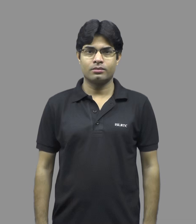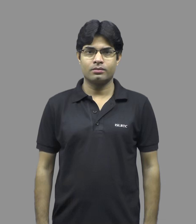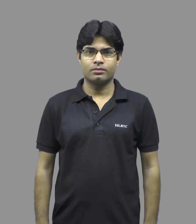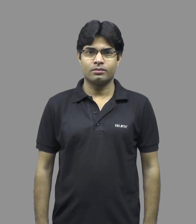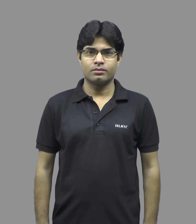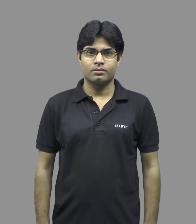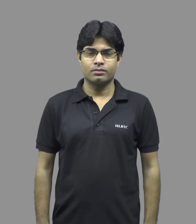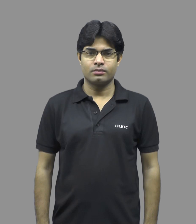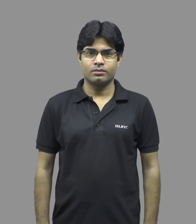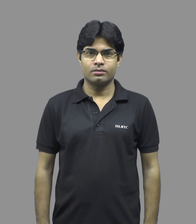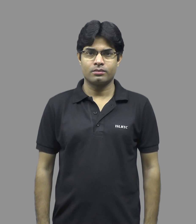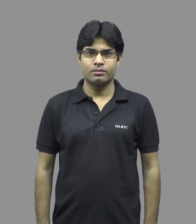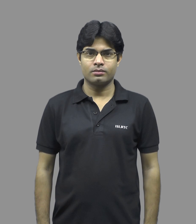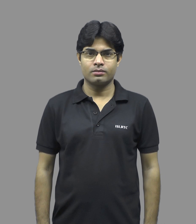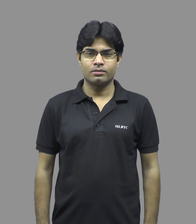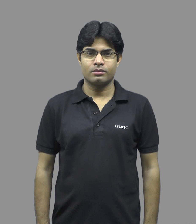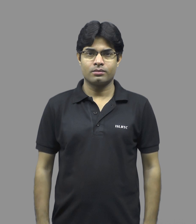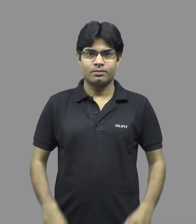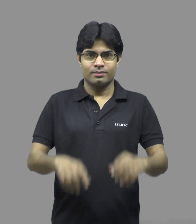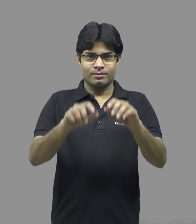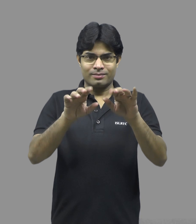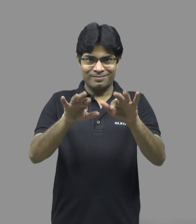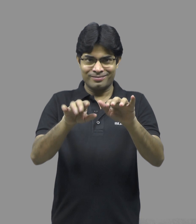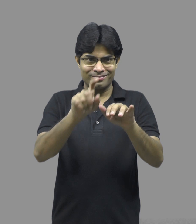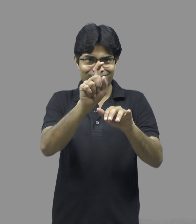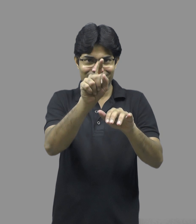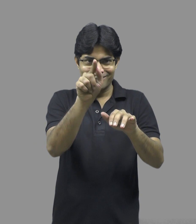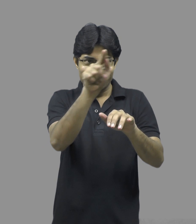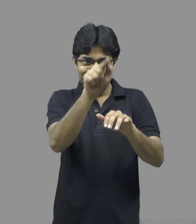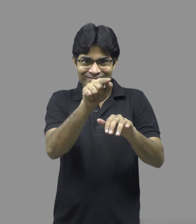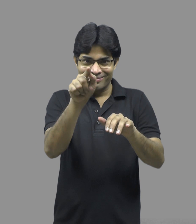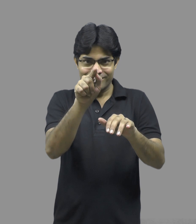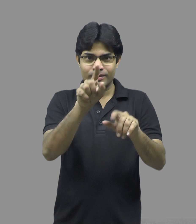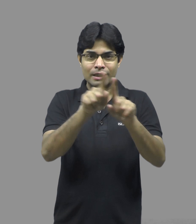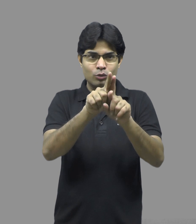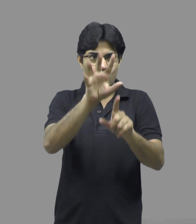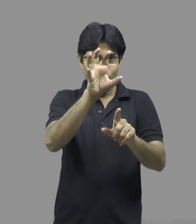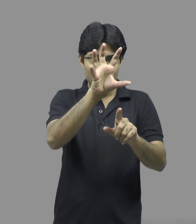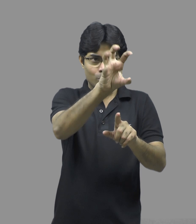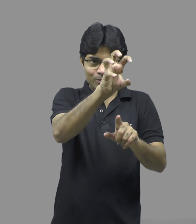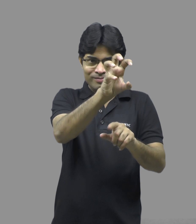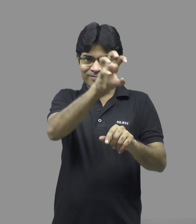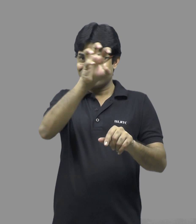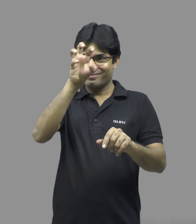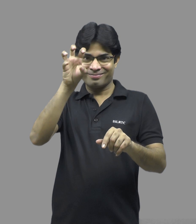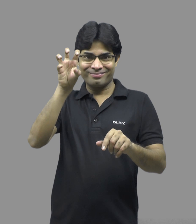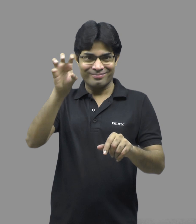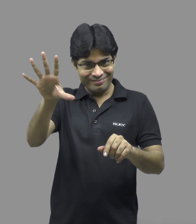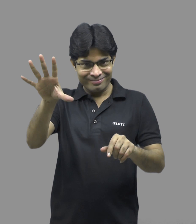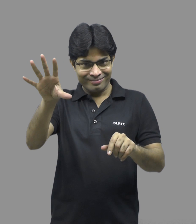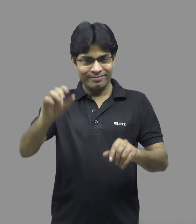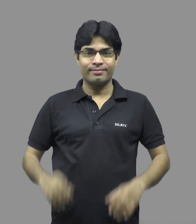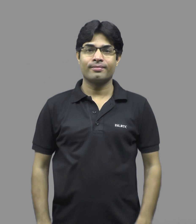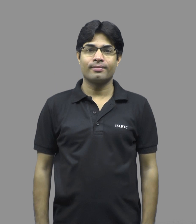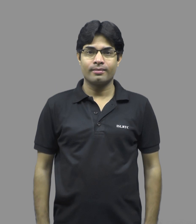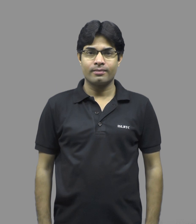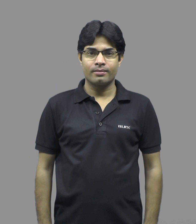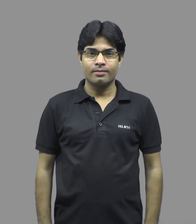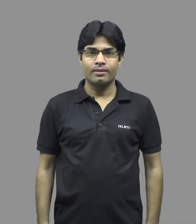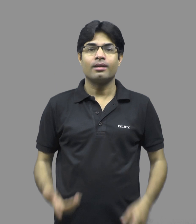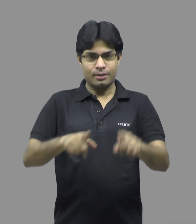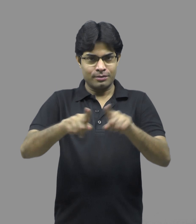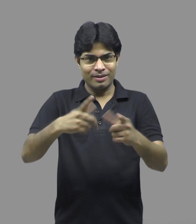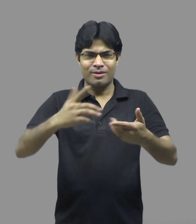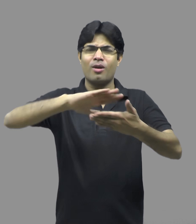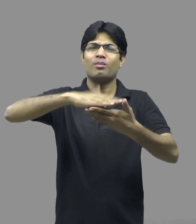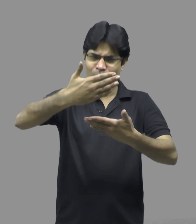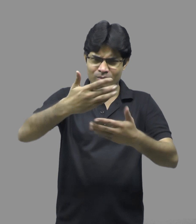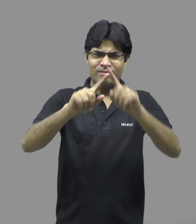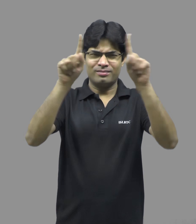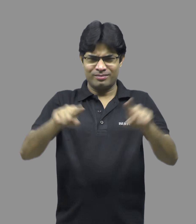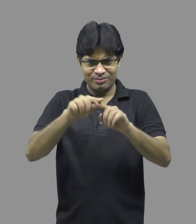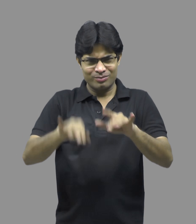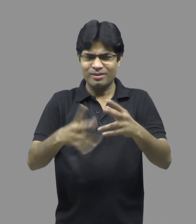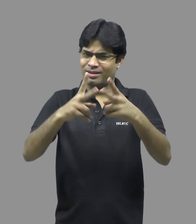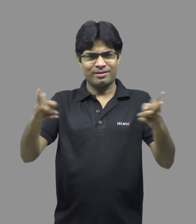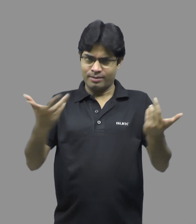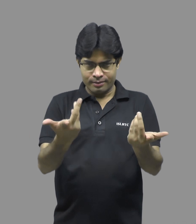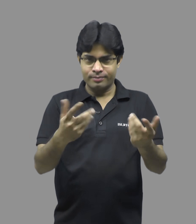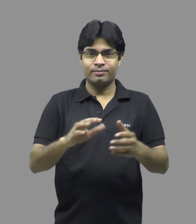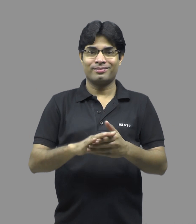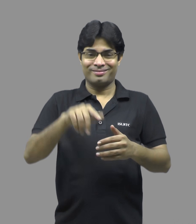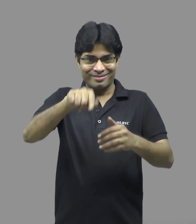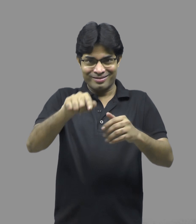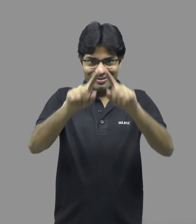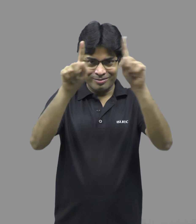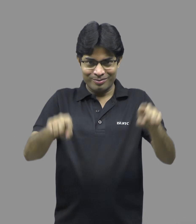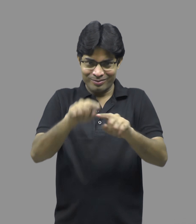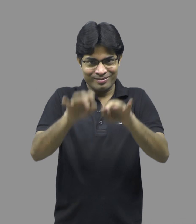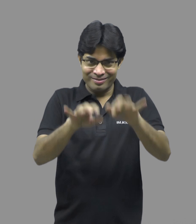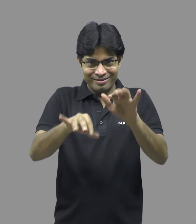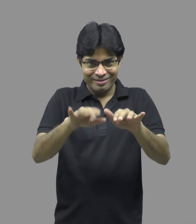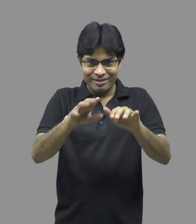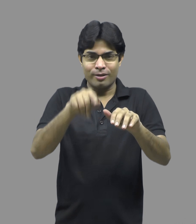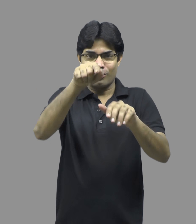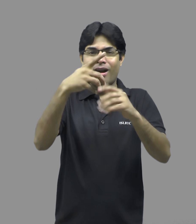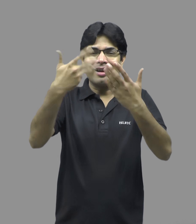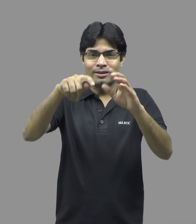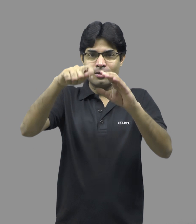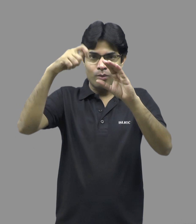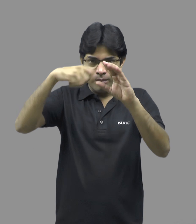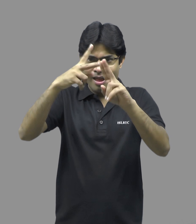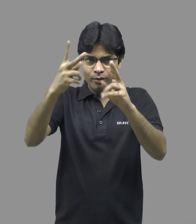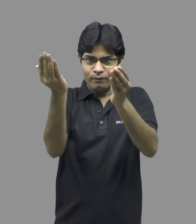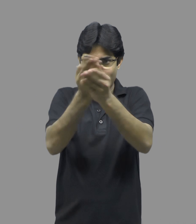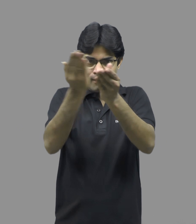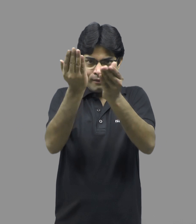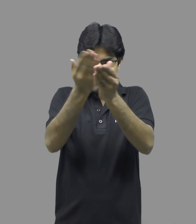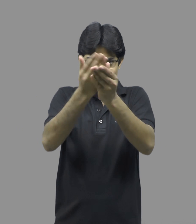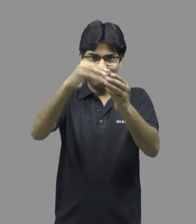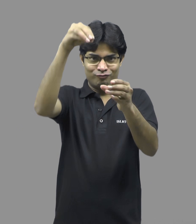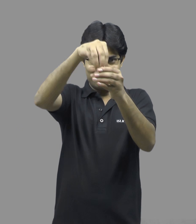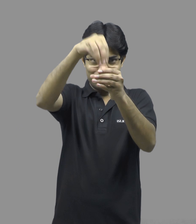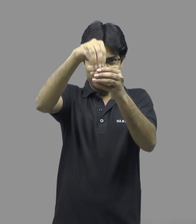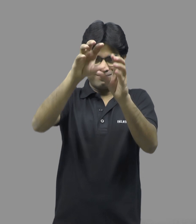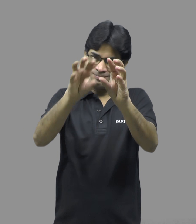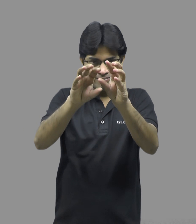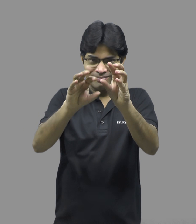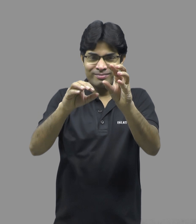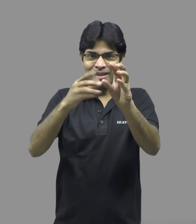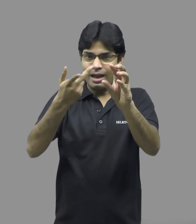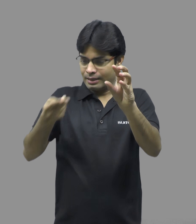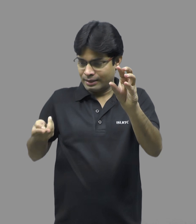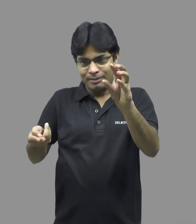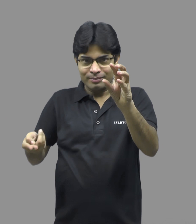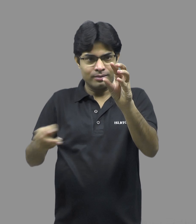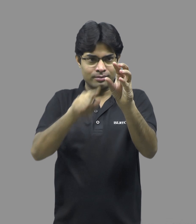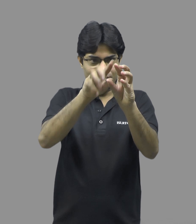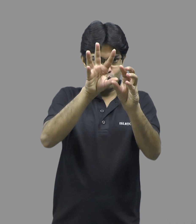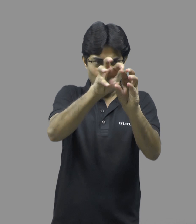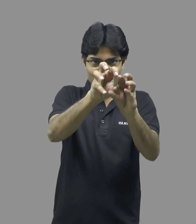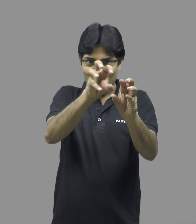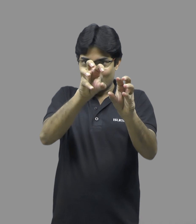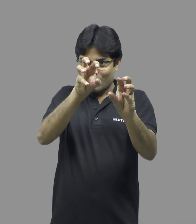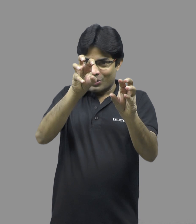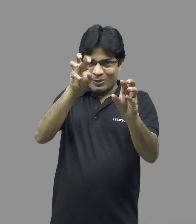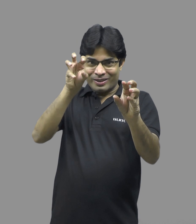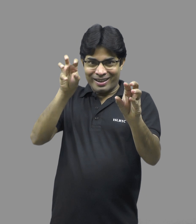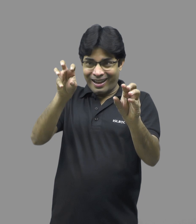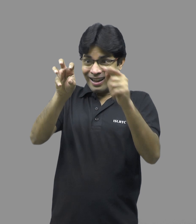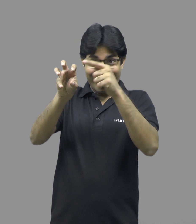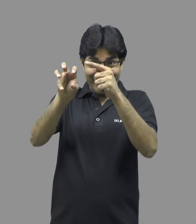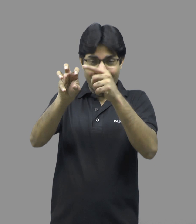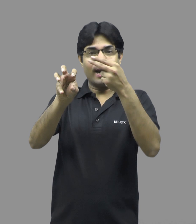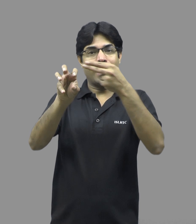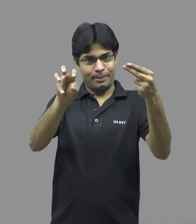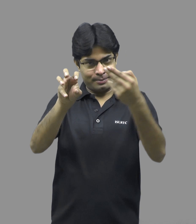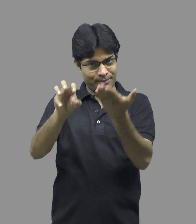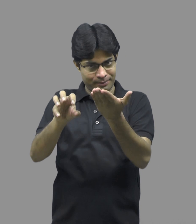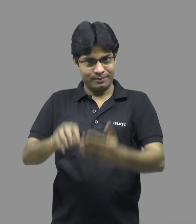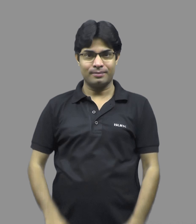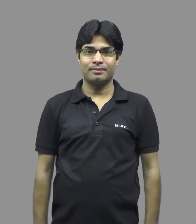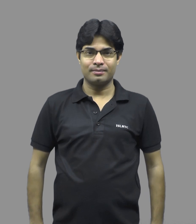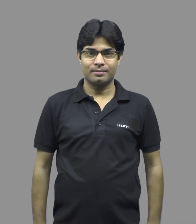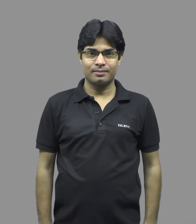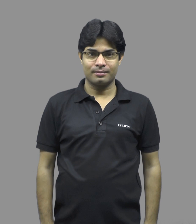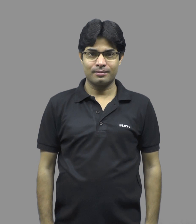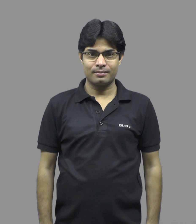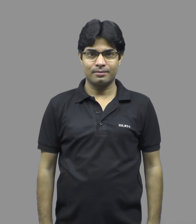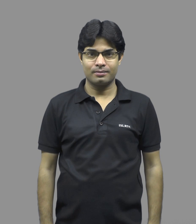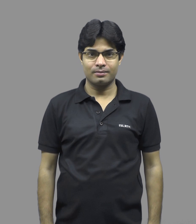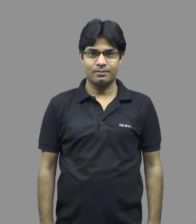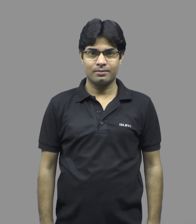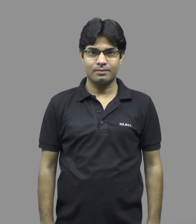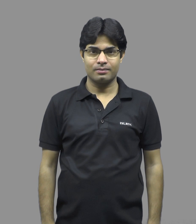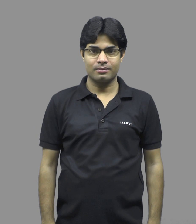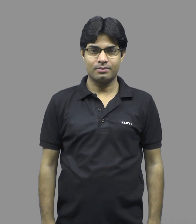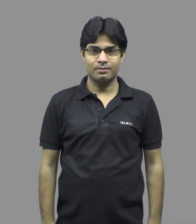Clipboard